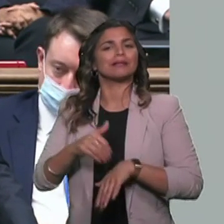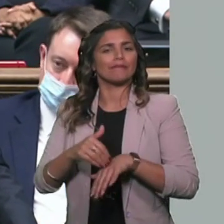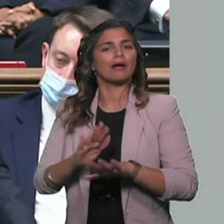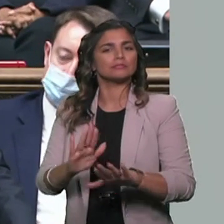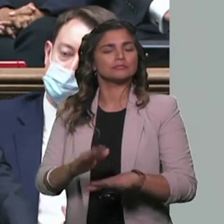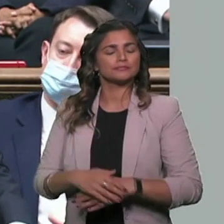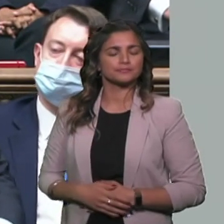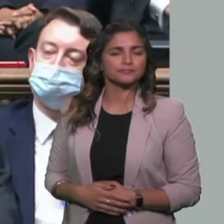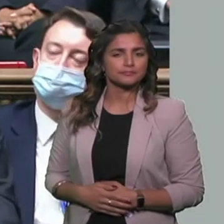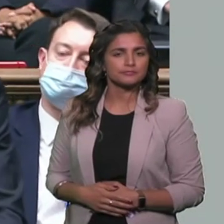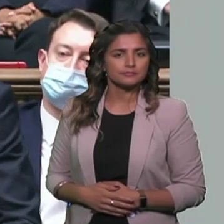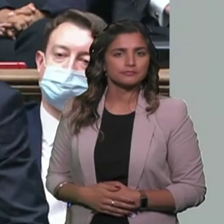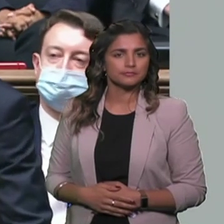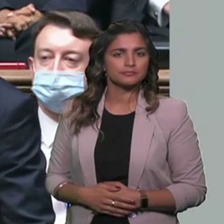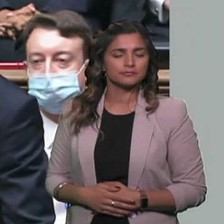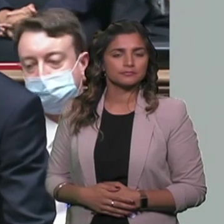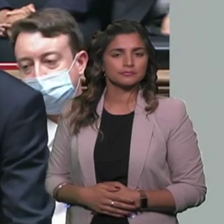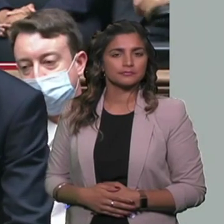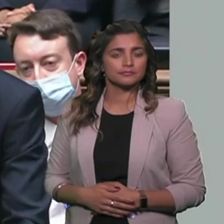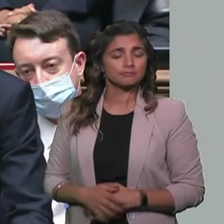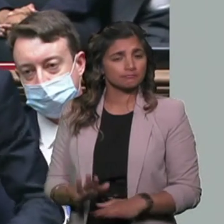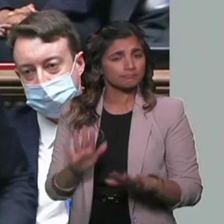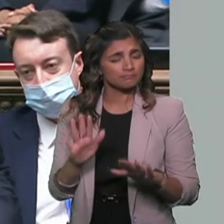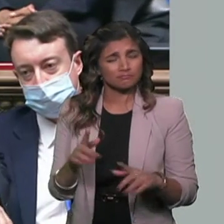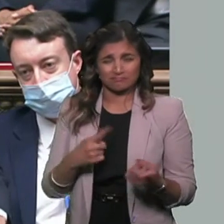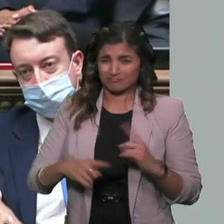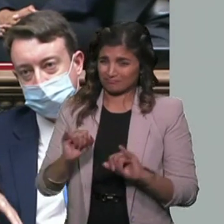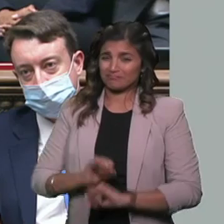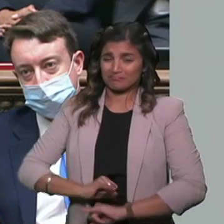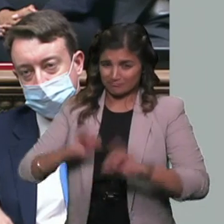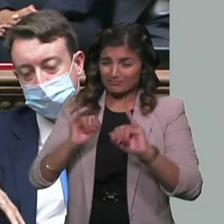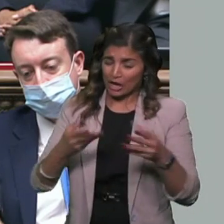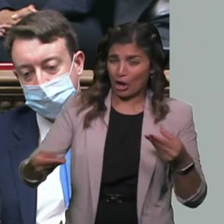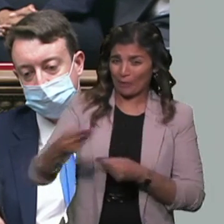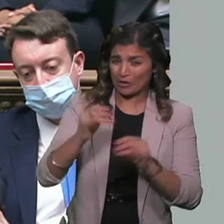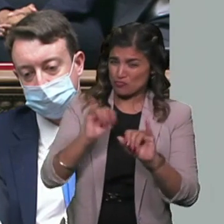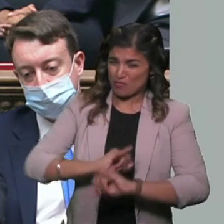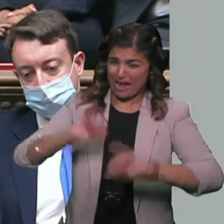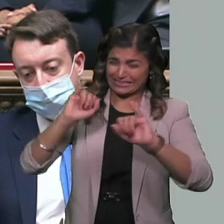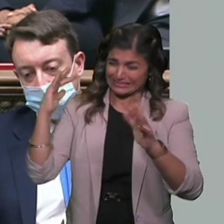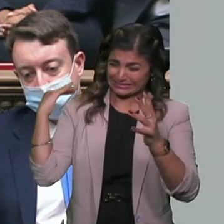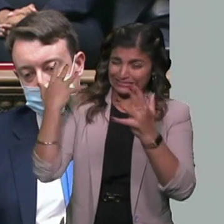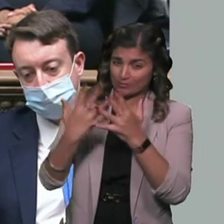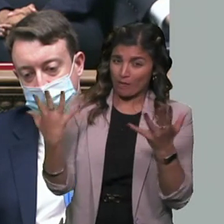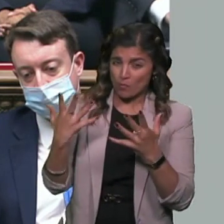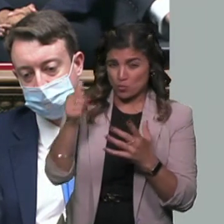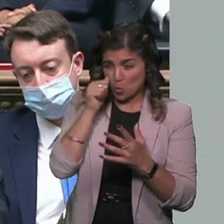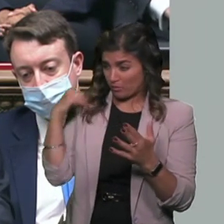In the depths of the worst economic crisis on record, we set out a plan for jobs.